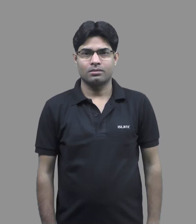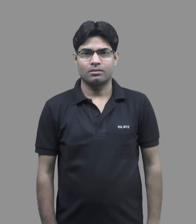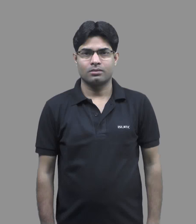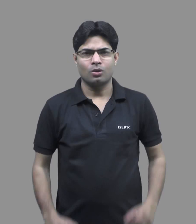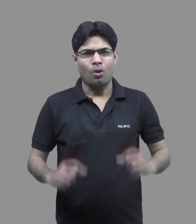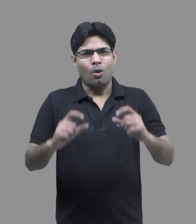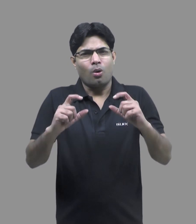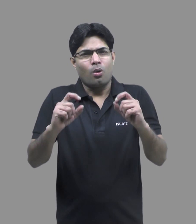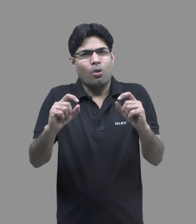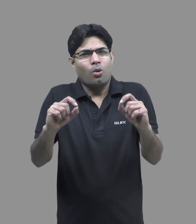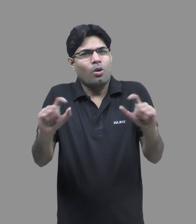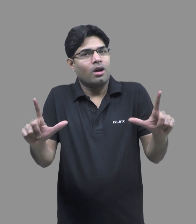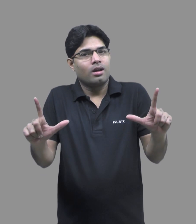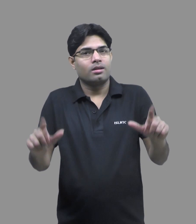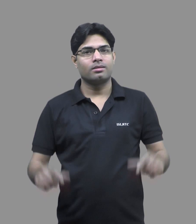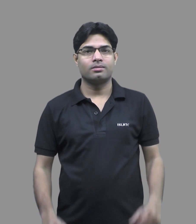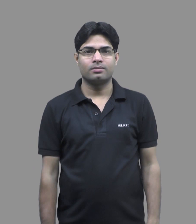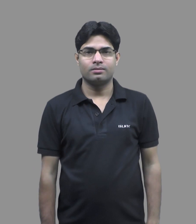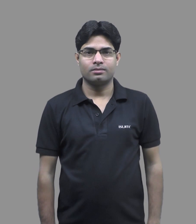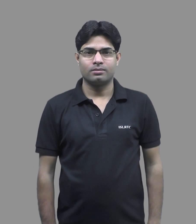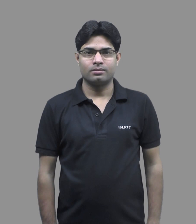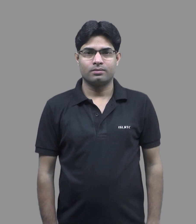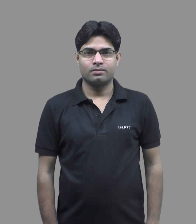Cool